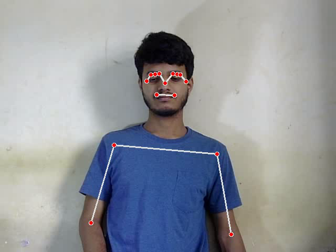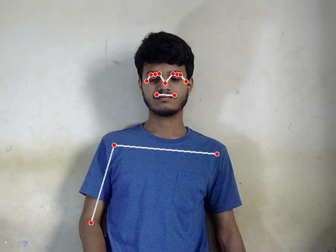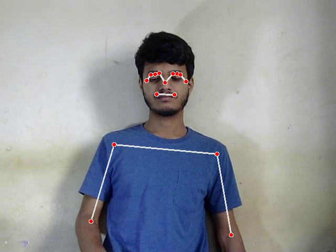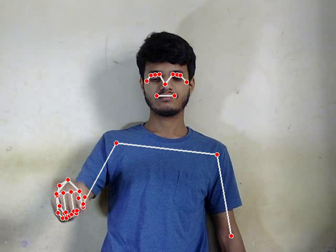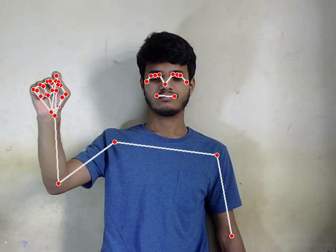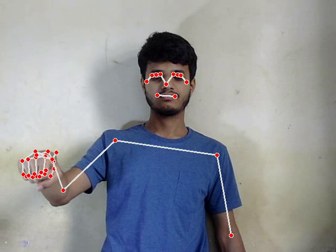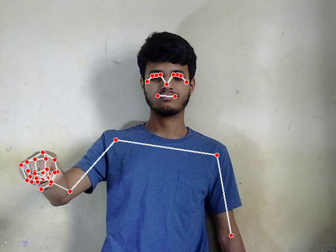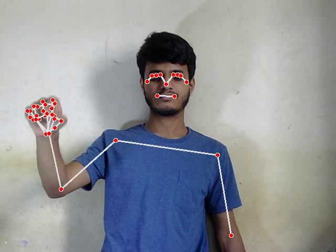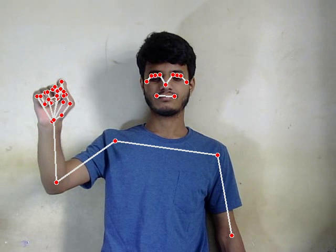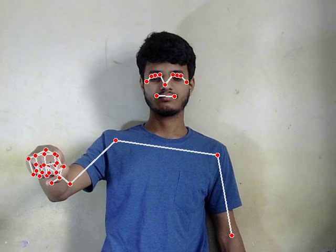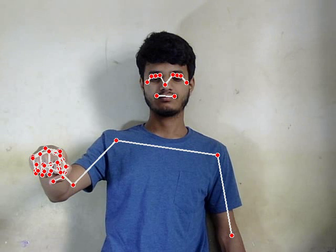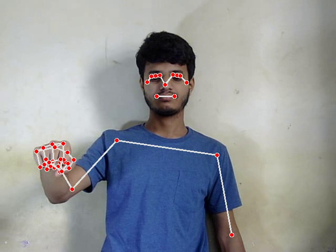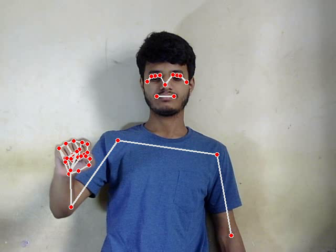yes